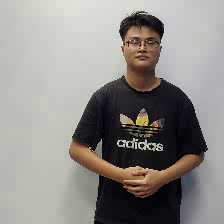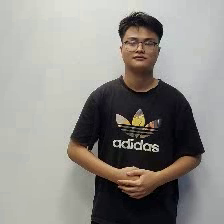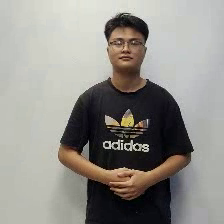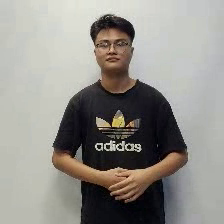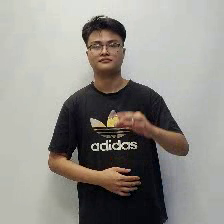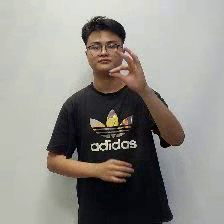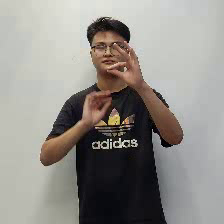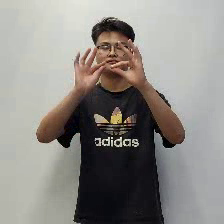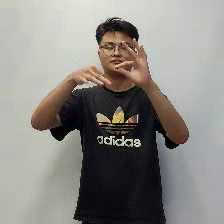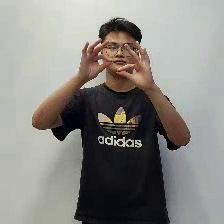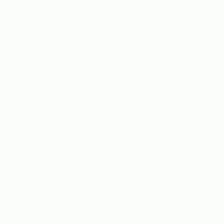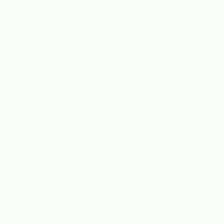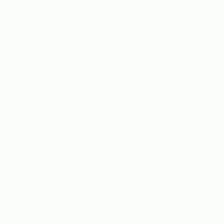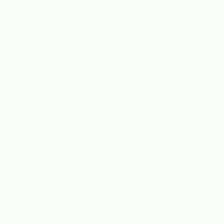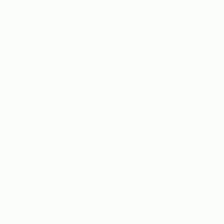Rau